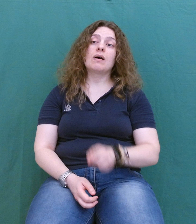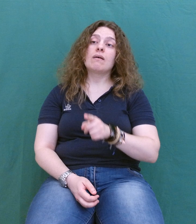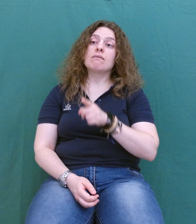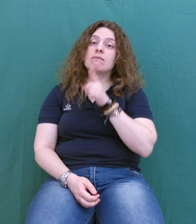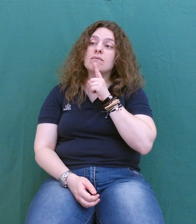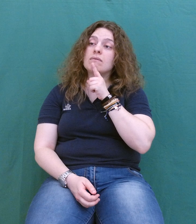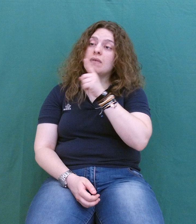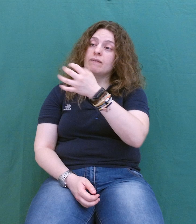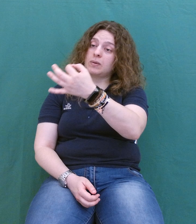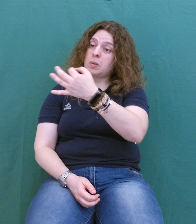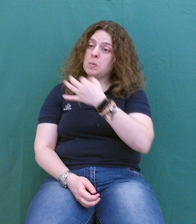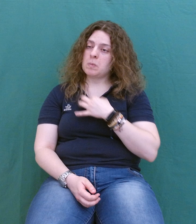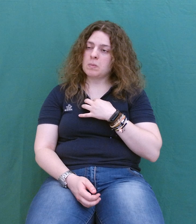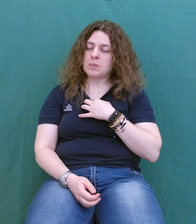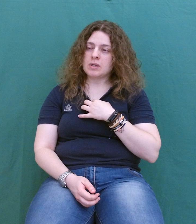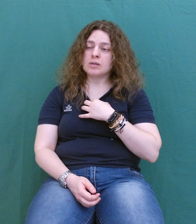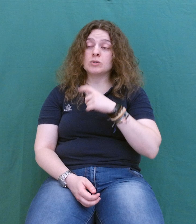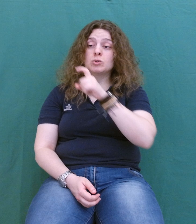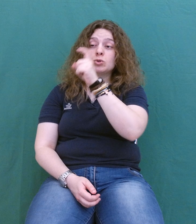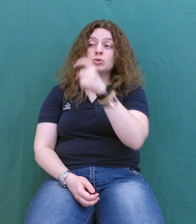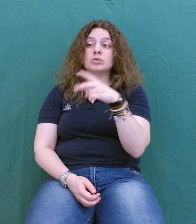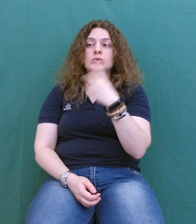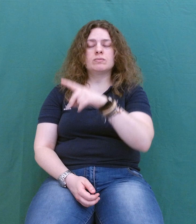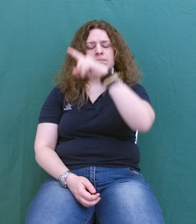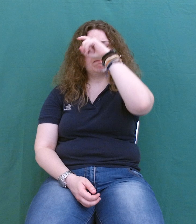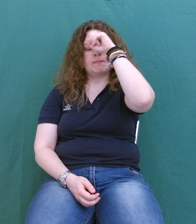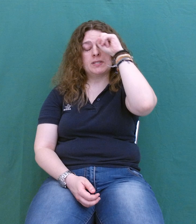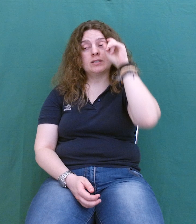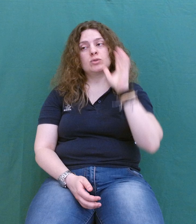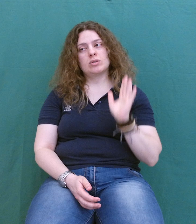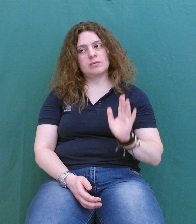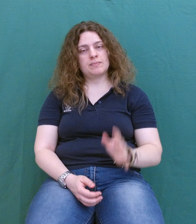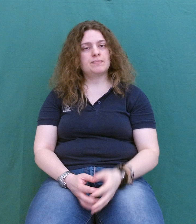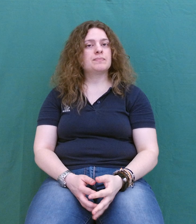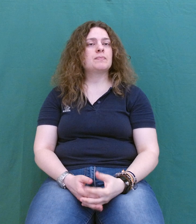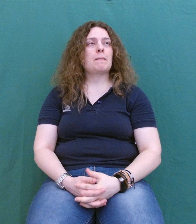ΑΥΤΑ ΙΔΙΑ ΕΣΥ ΕΙΠΑ ΕΜΕΝΑ ΖΩΗ ΣΟΥ ΔΥΣΚΟΛΟ